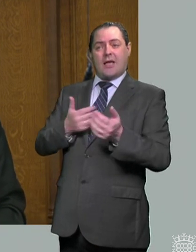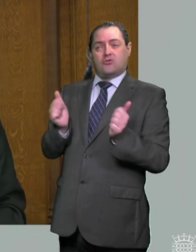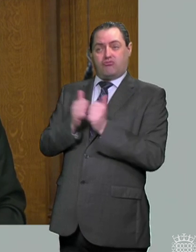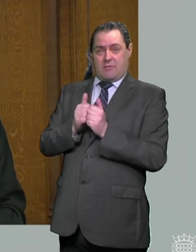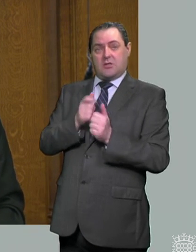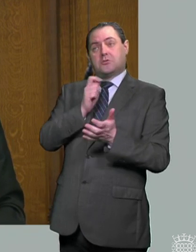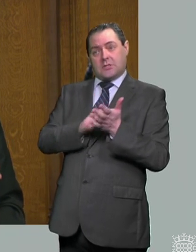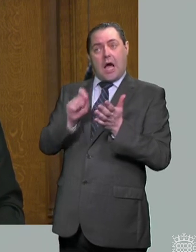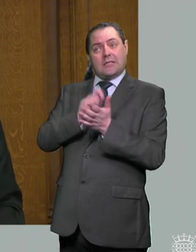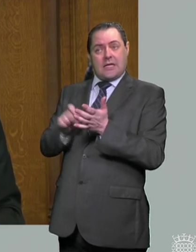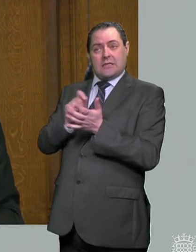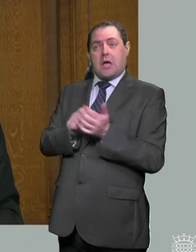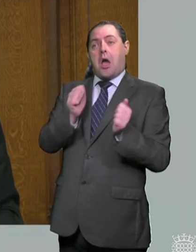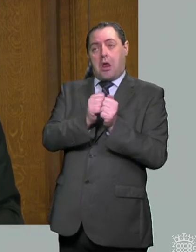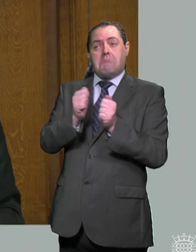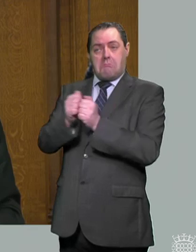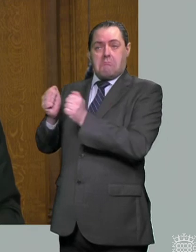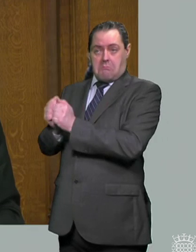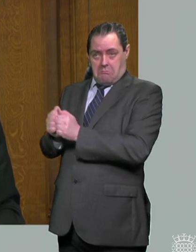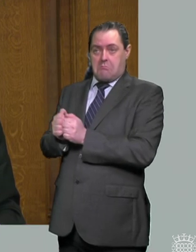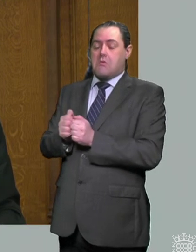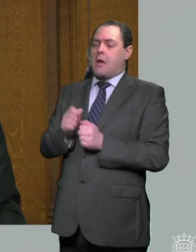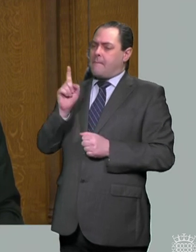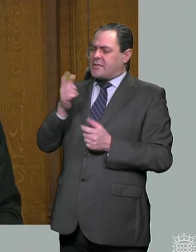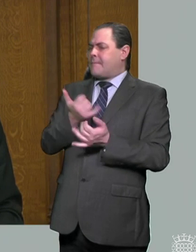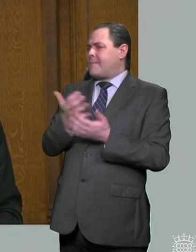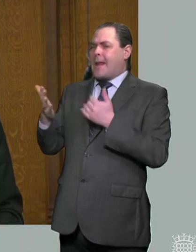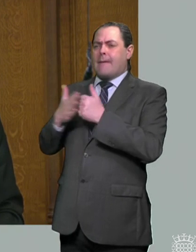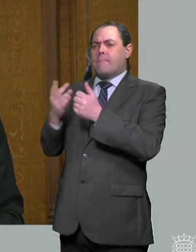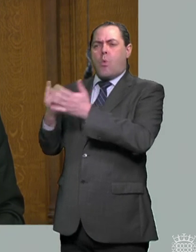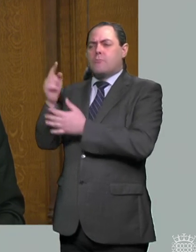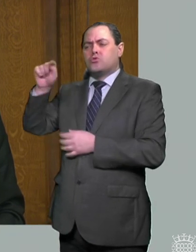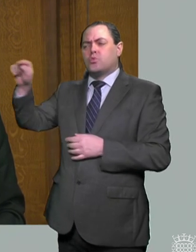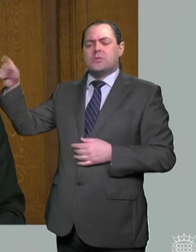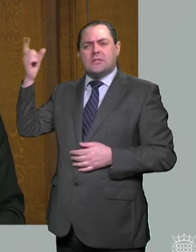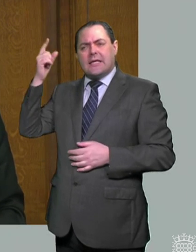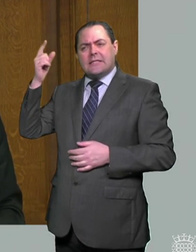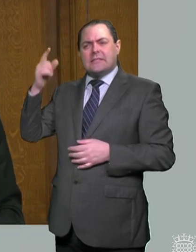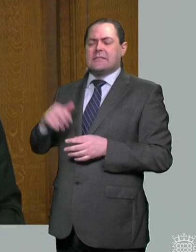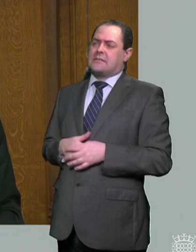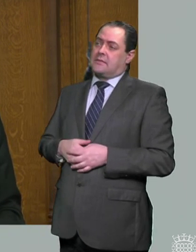However, as we recover, many more opportunities can be realised.